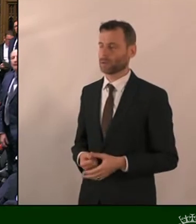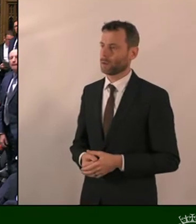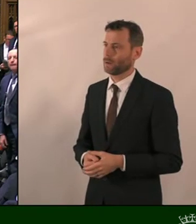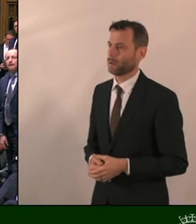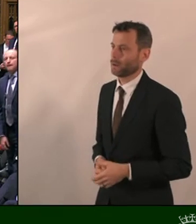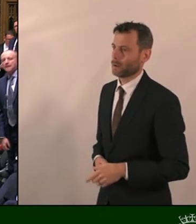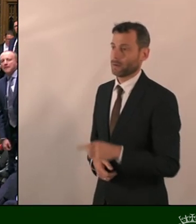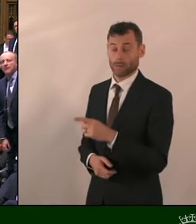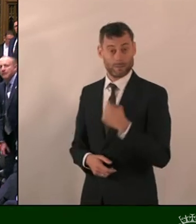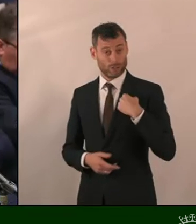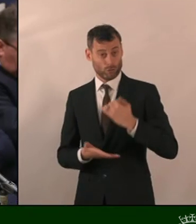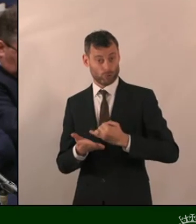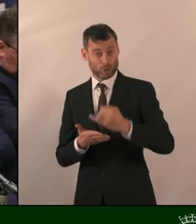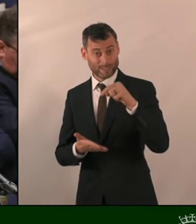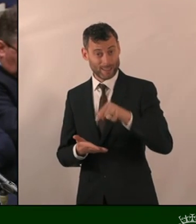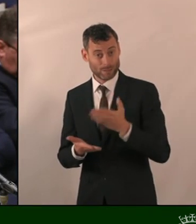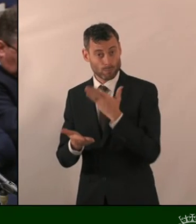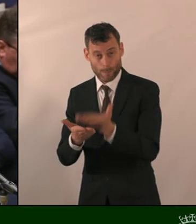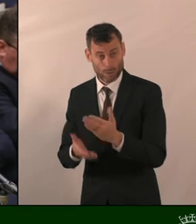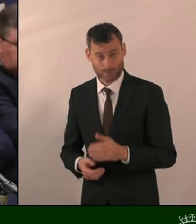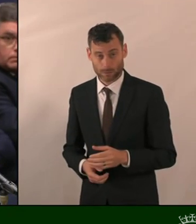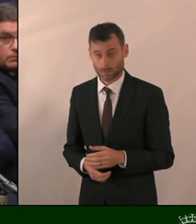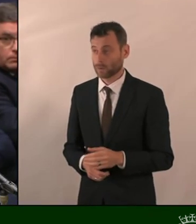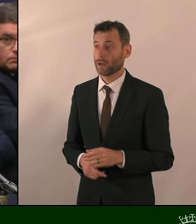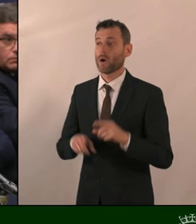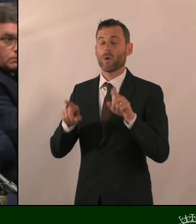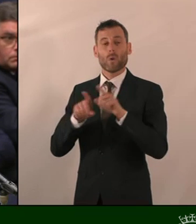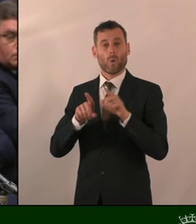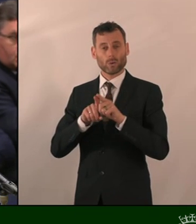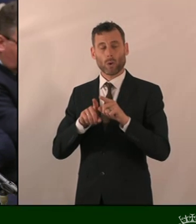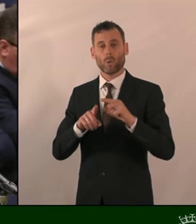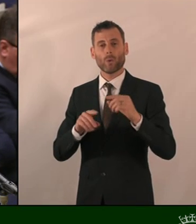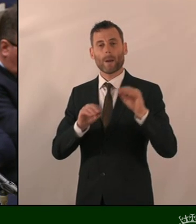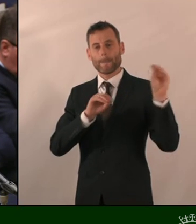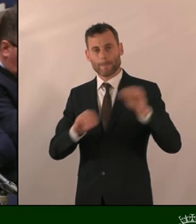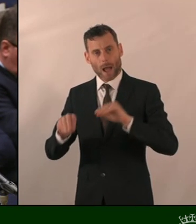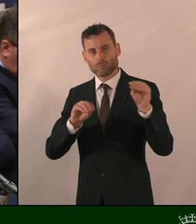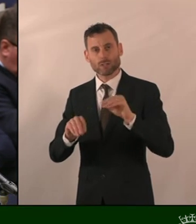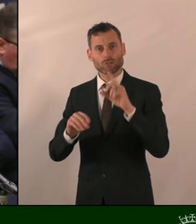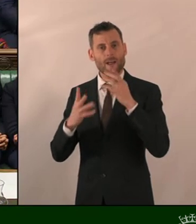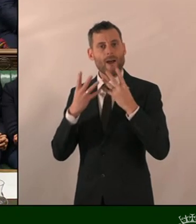It was not only I who rejected the proposals, but, of course, the Migration Advisory Committee.